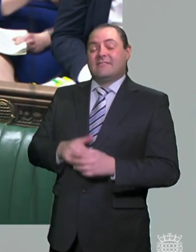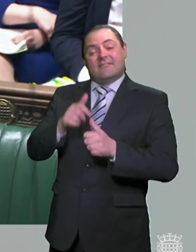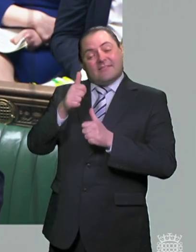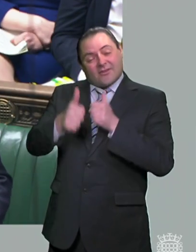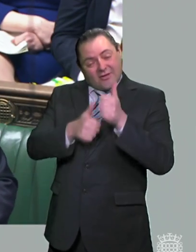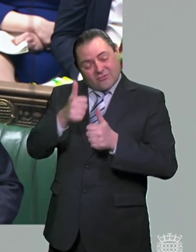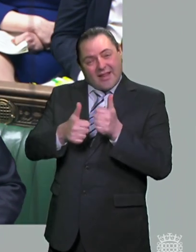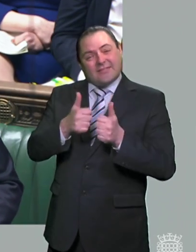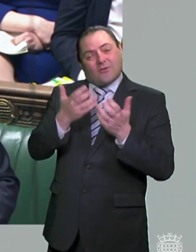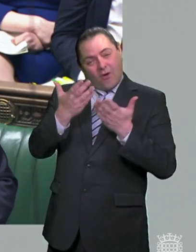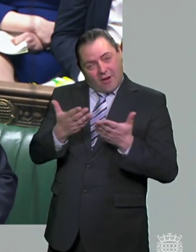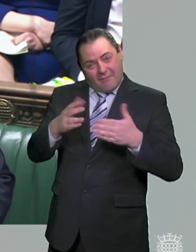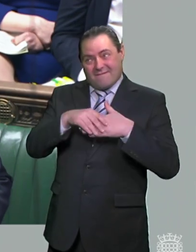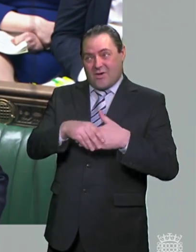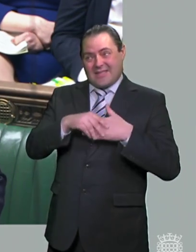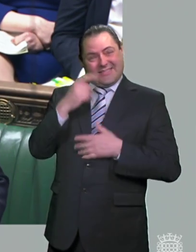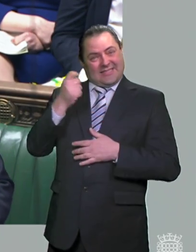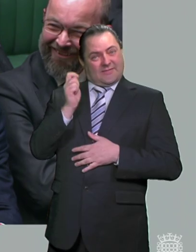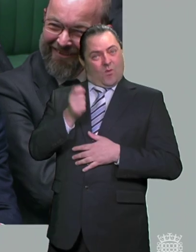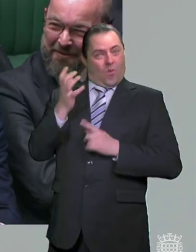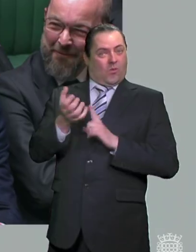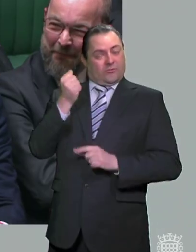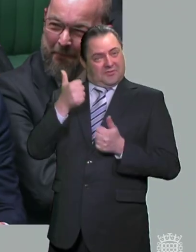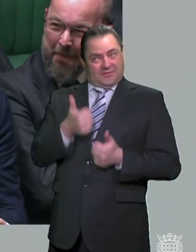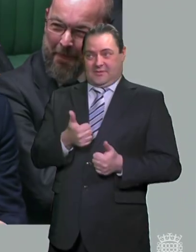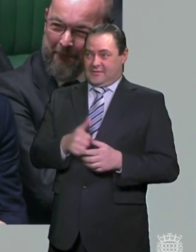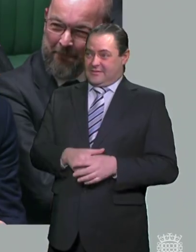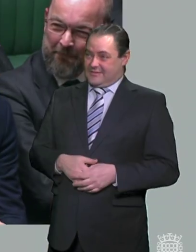I congratulate my honourable Friend on his successful auction.